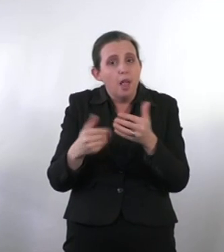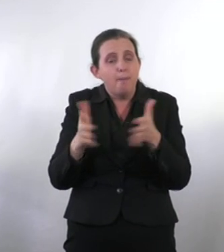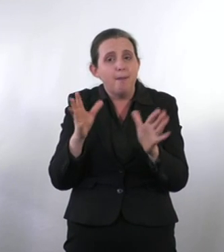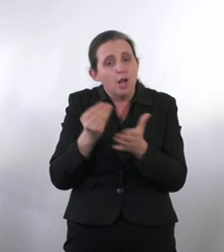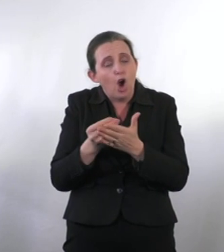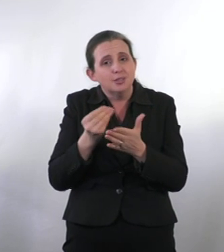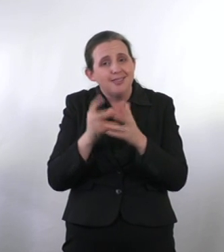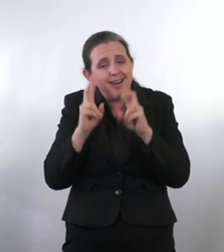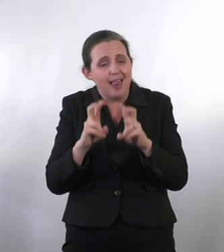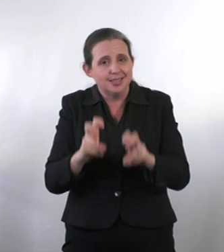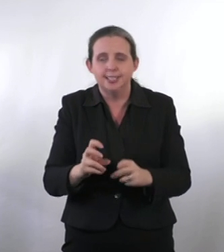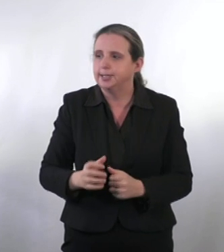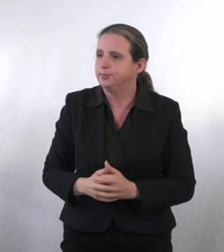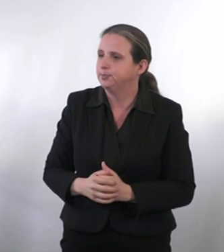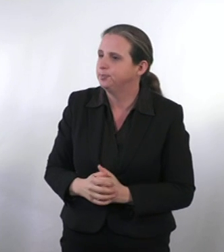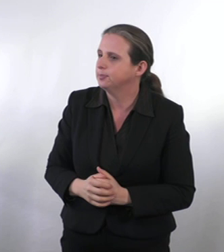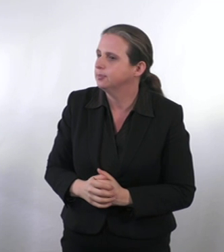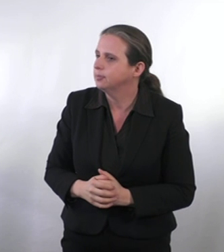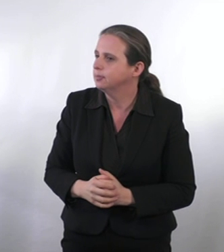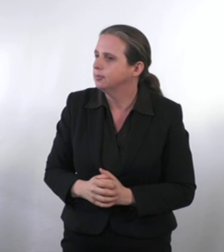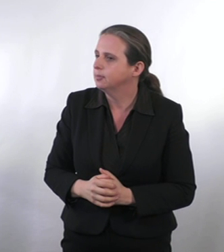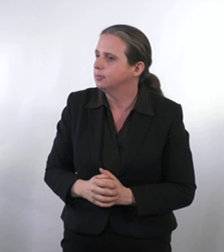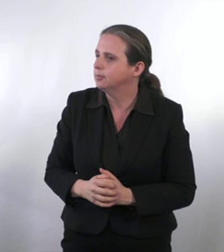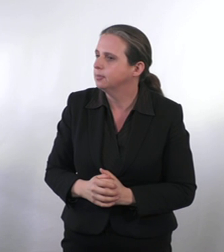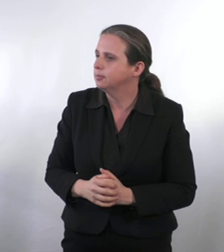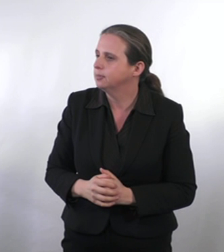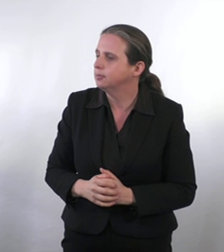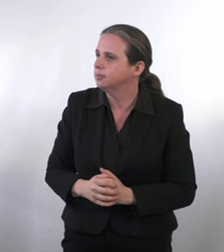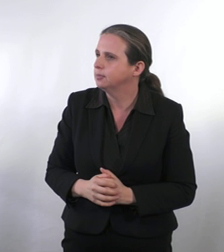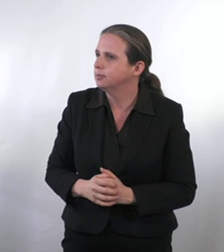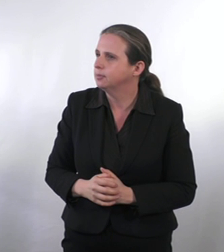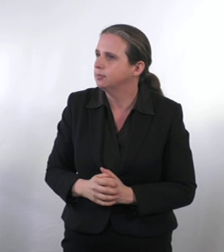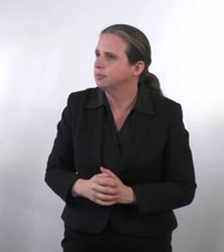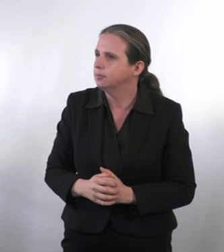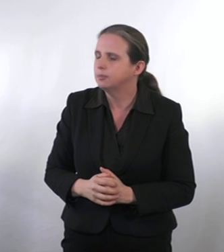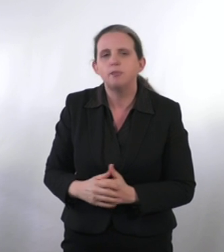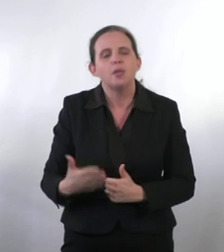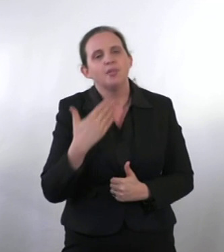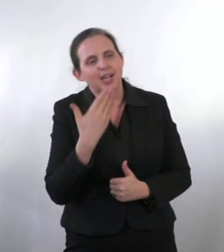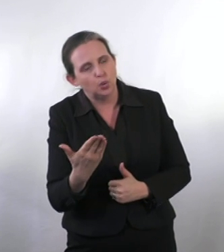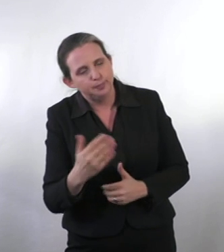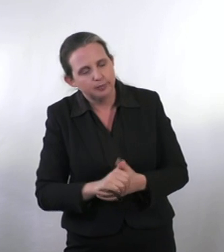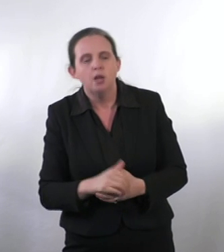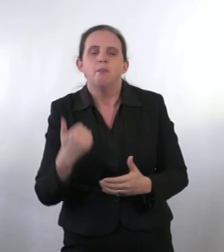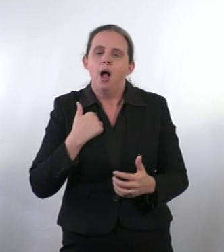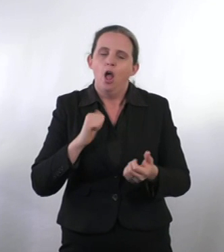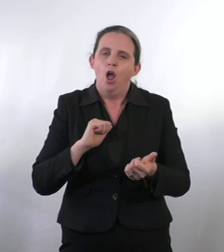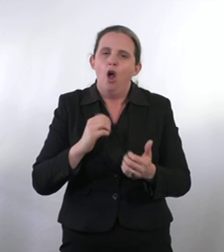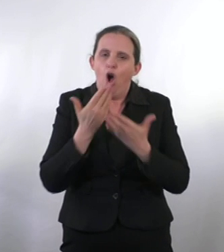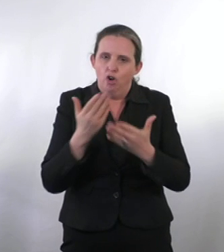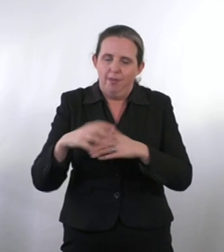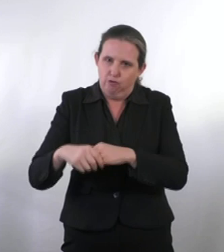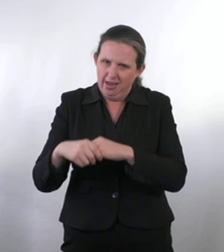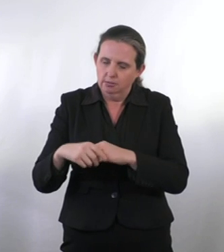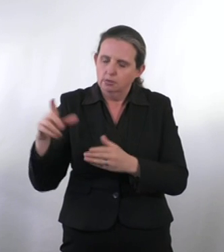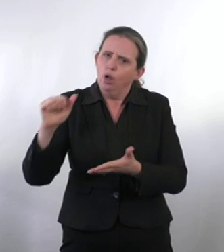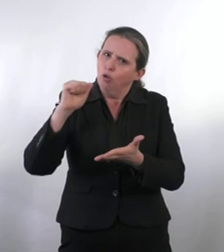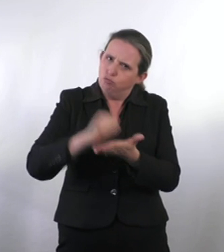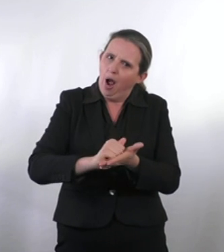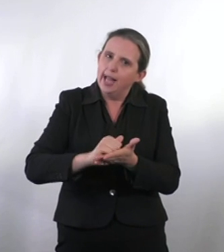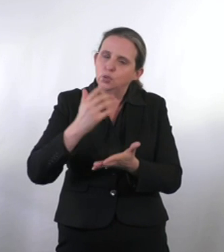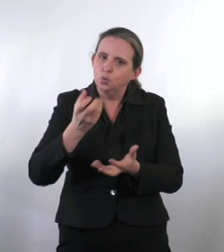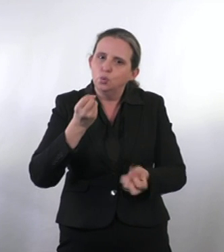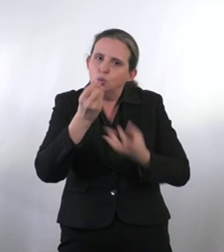I have high regard for my hon. Friend, and he is right to call attention to the dangers and damage that lockdowns can do.